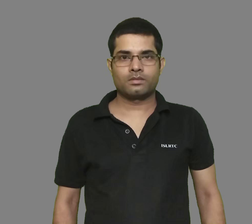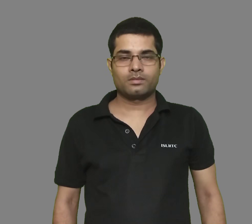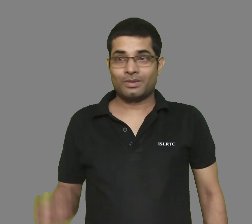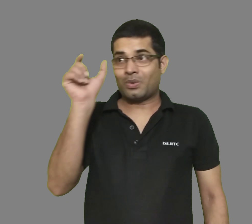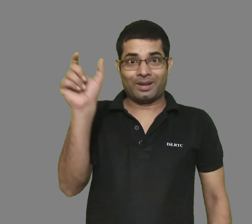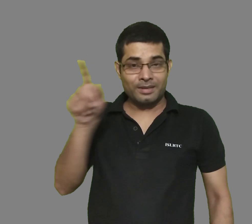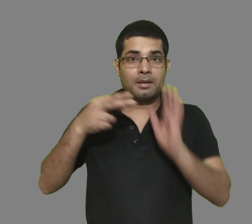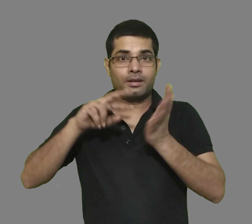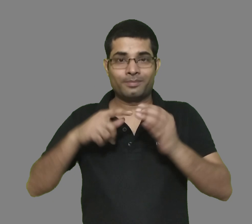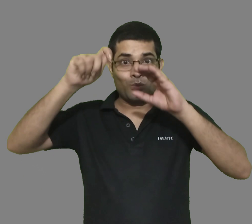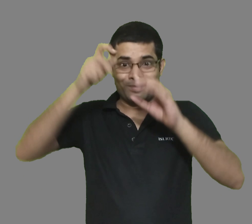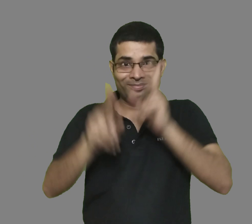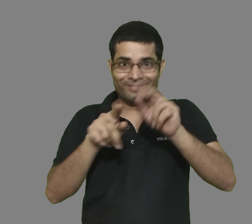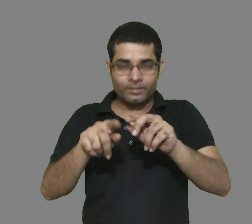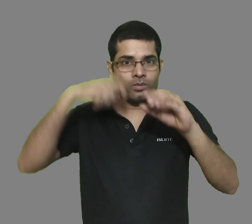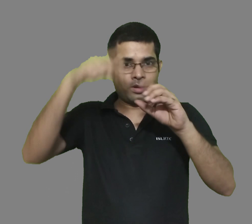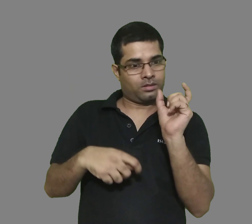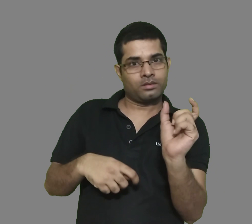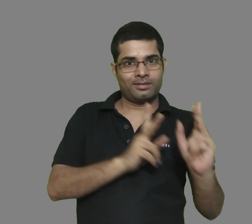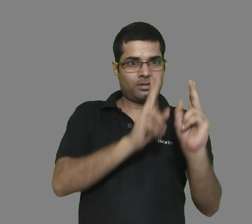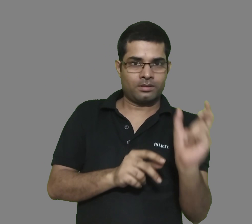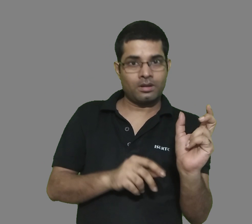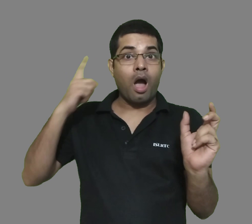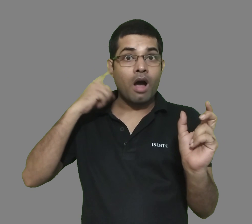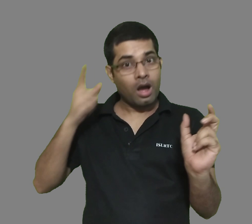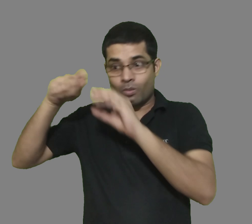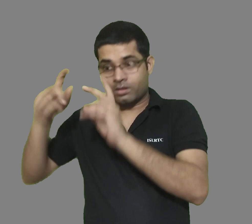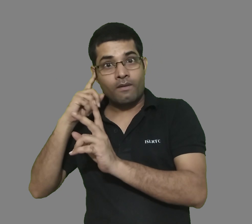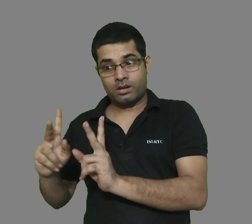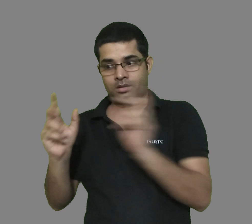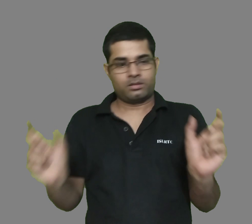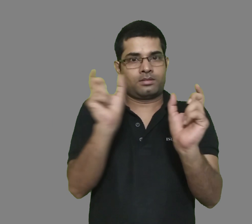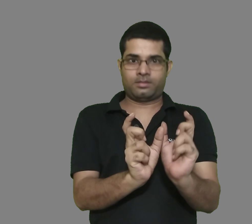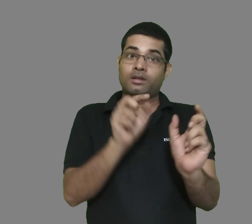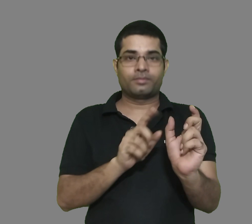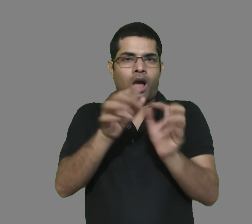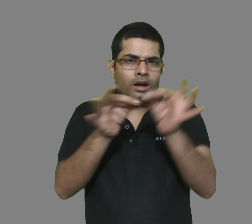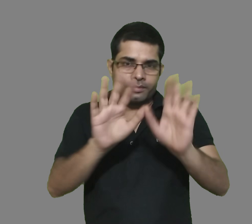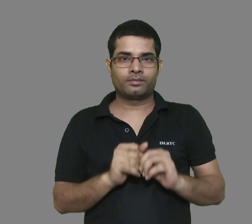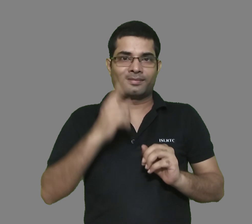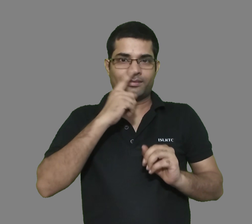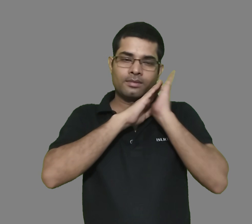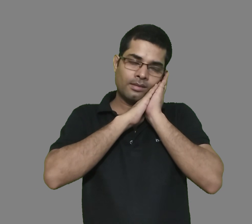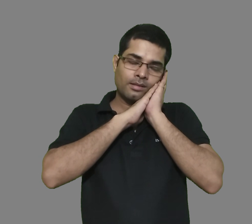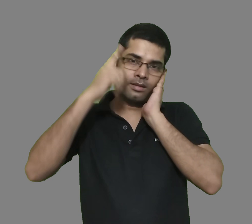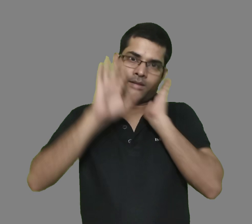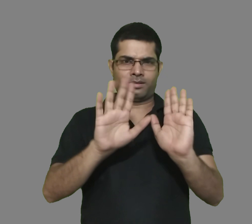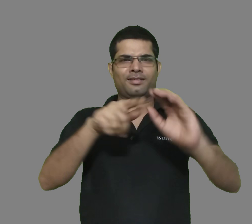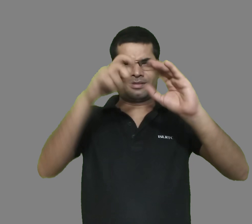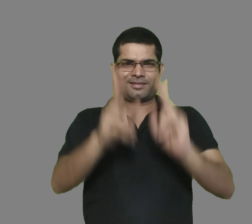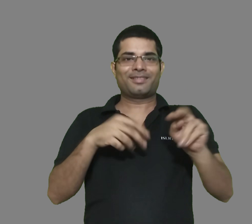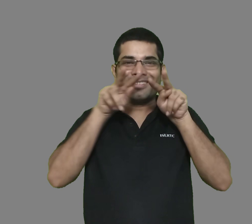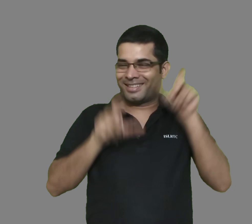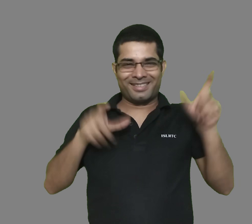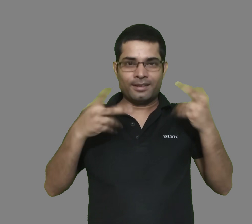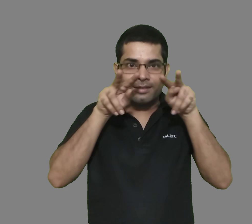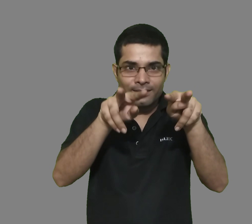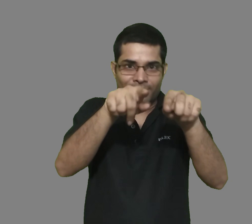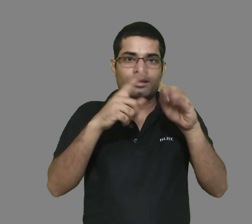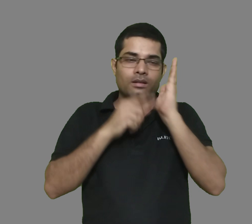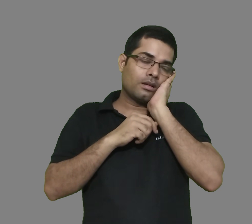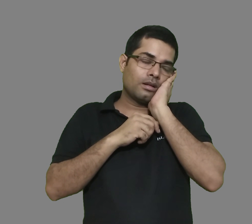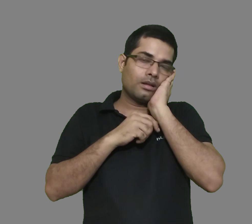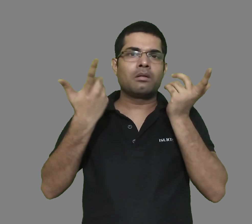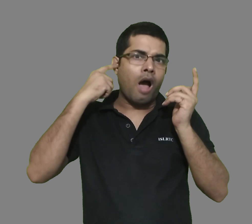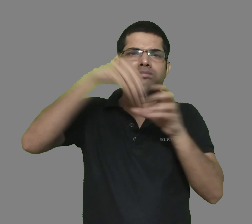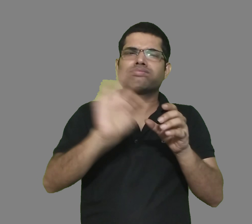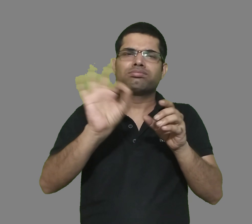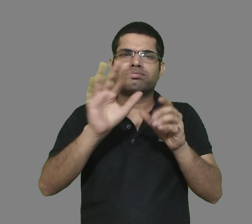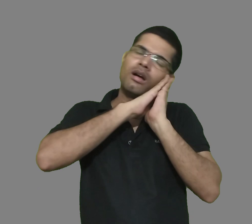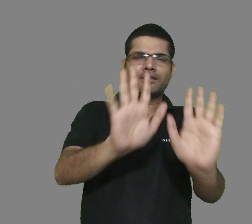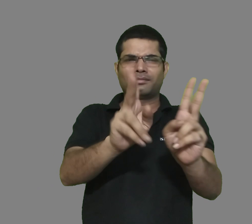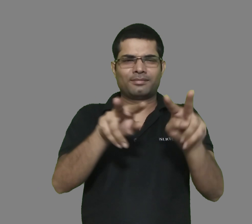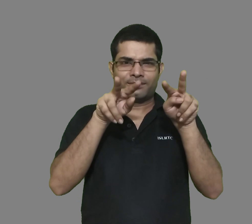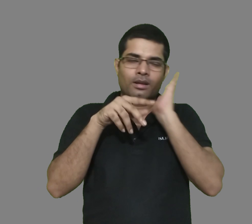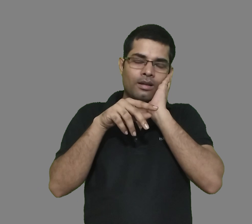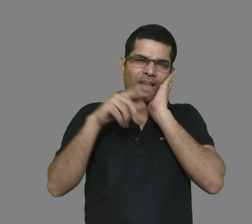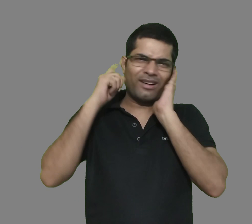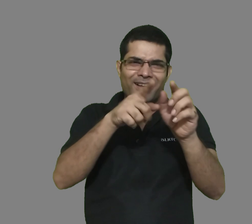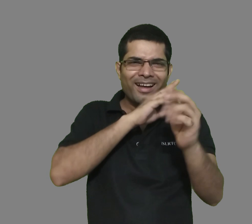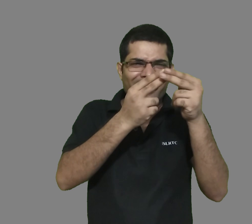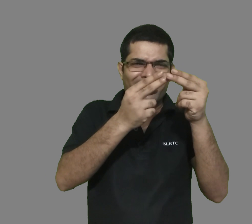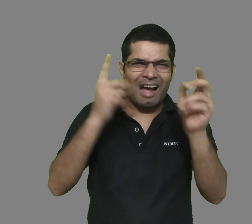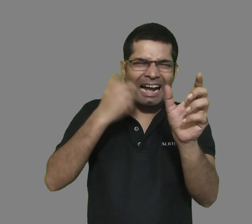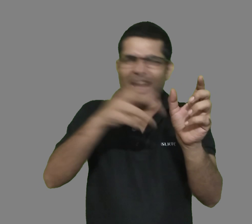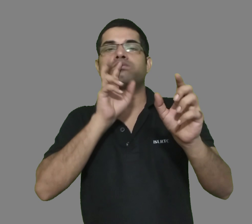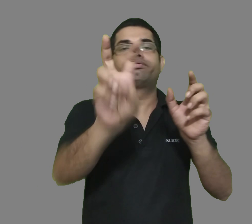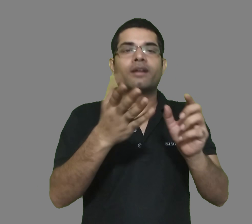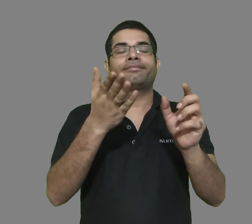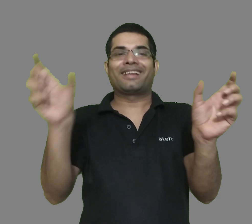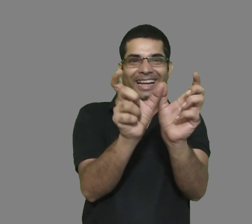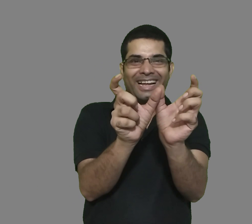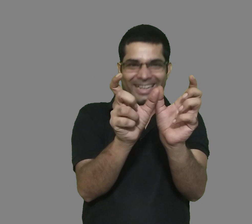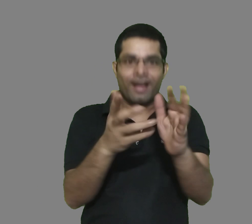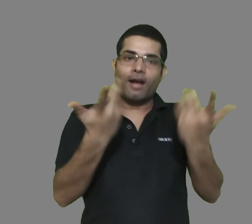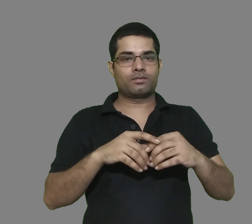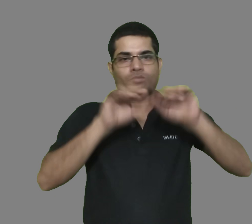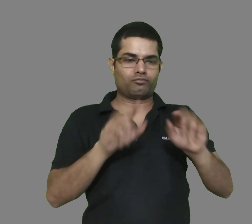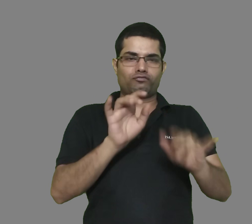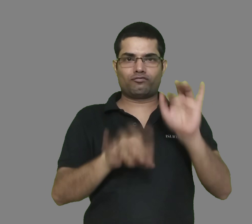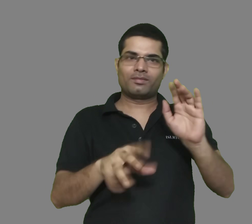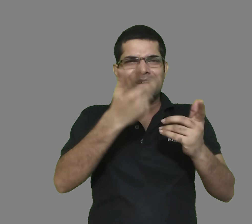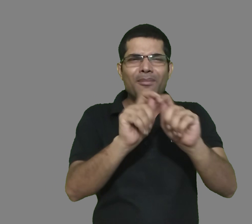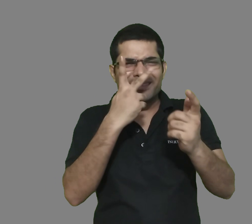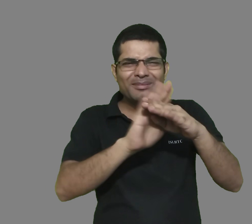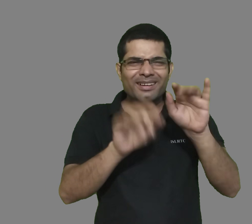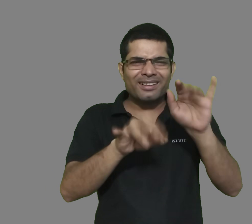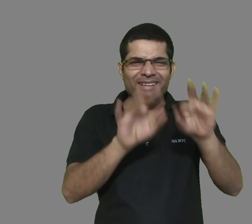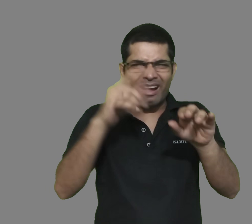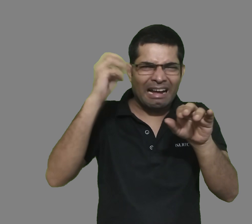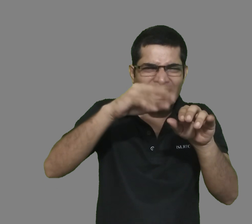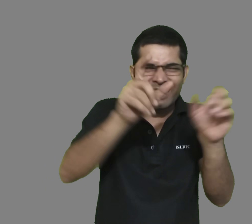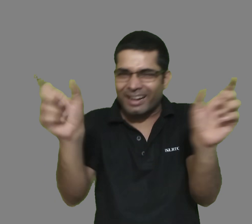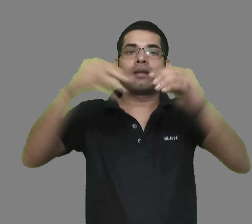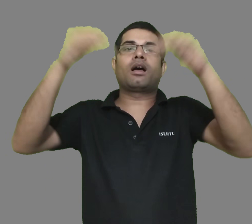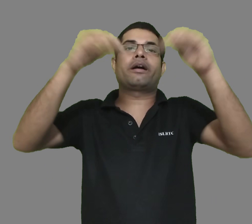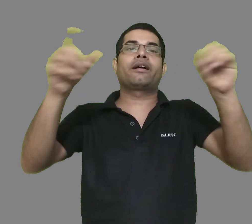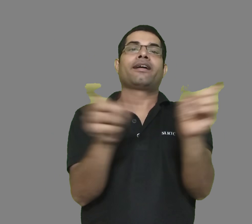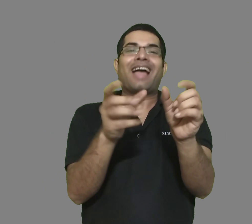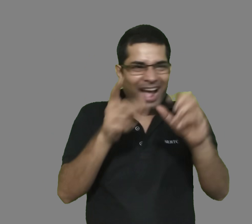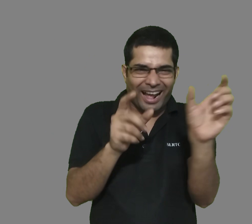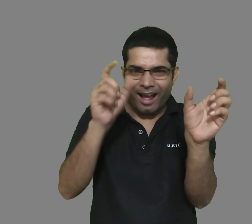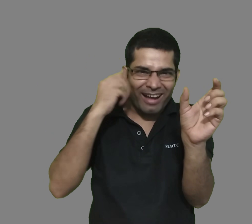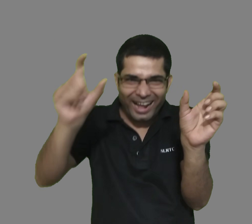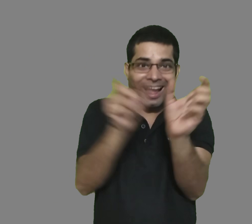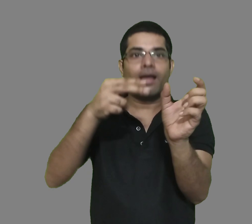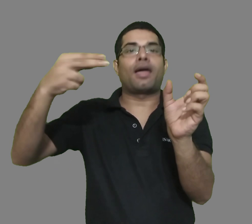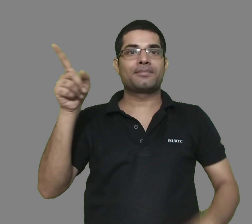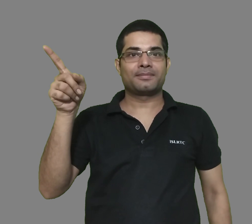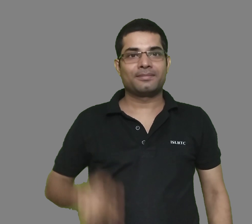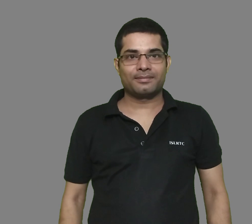J Cut